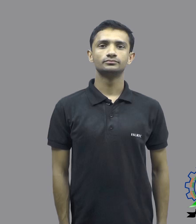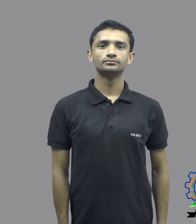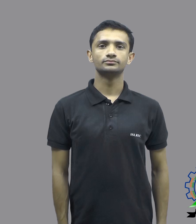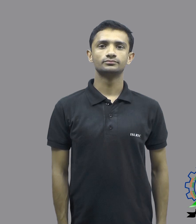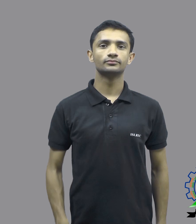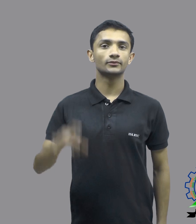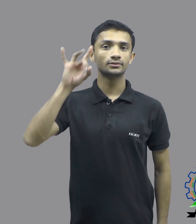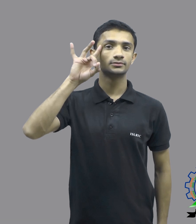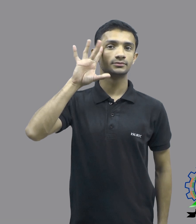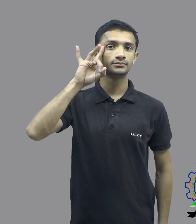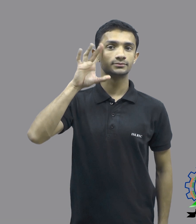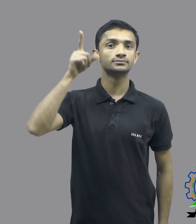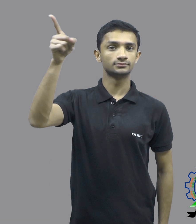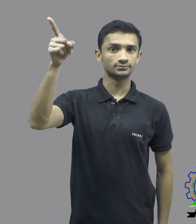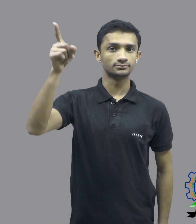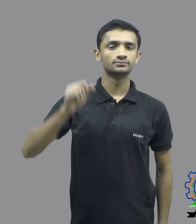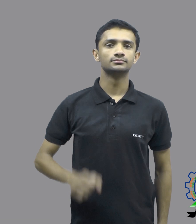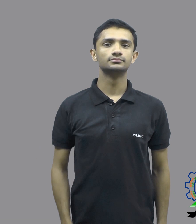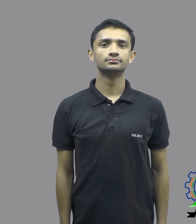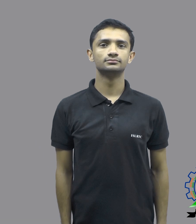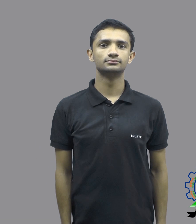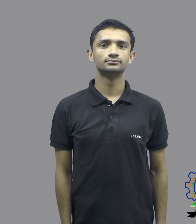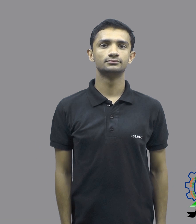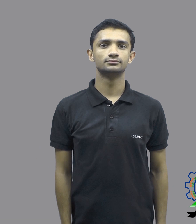Sikkim